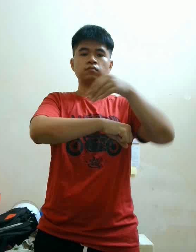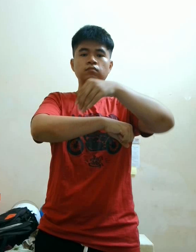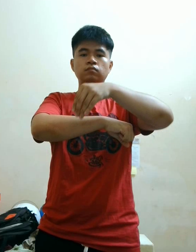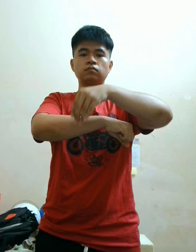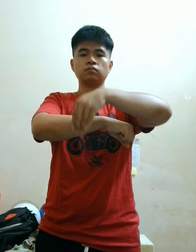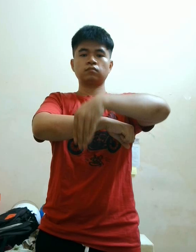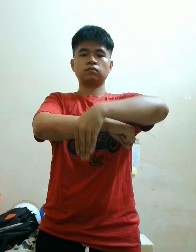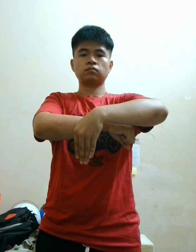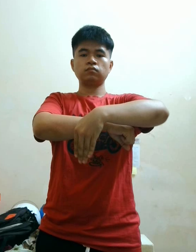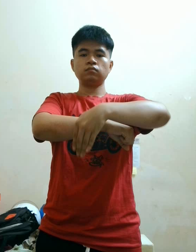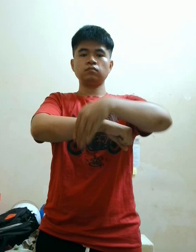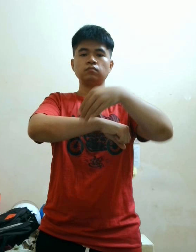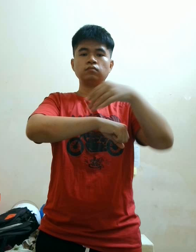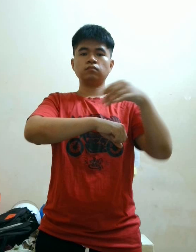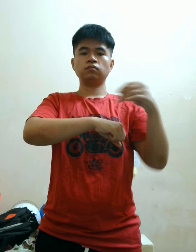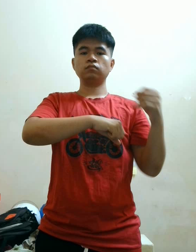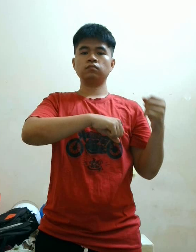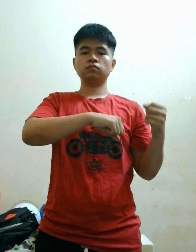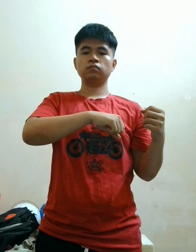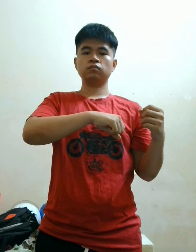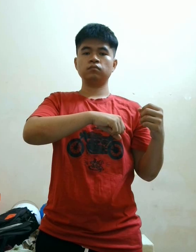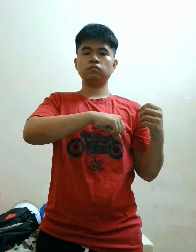buoi chieu